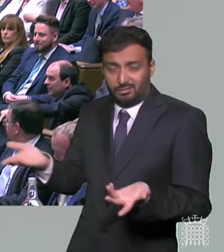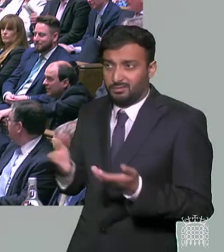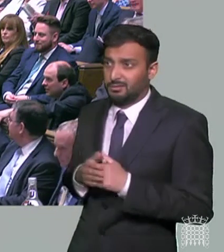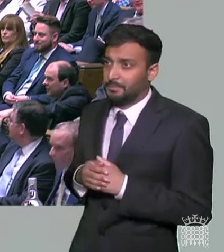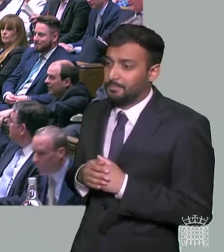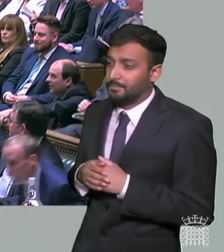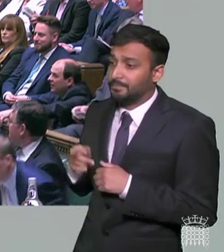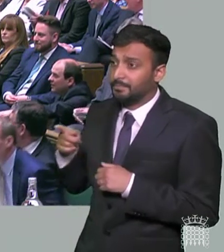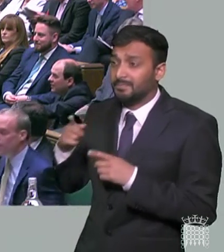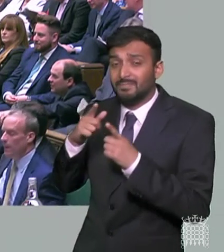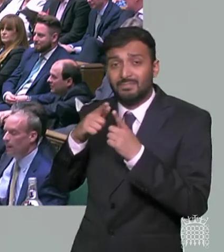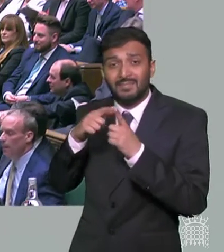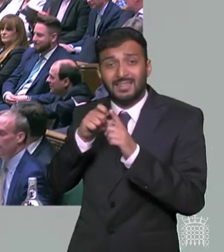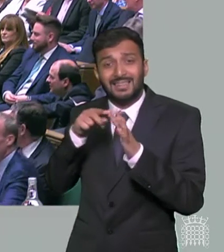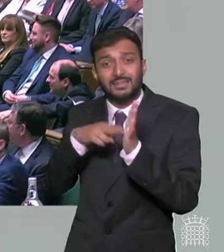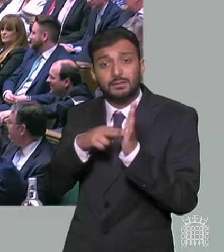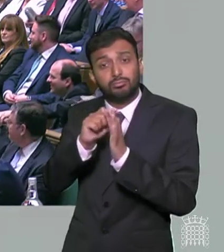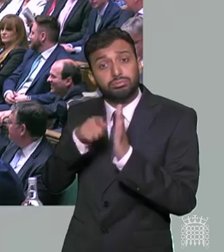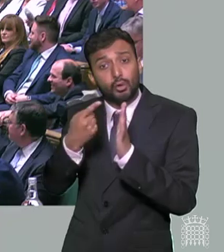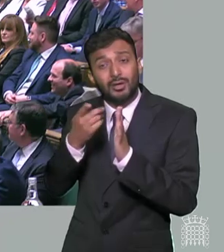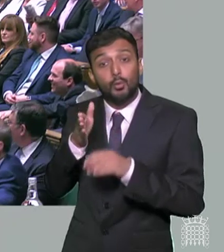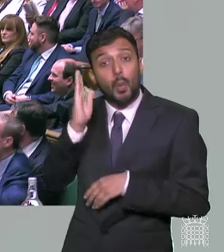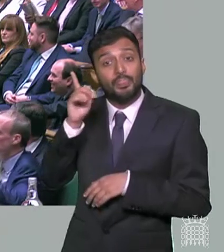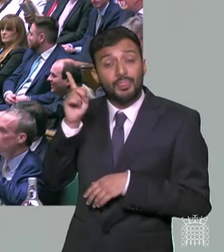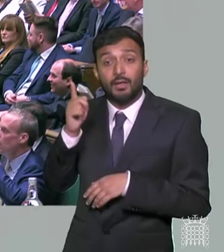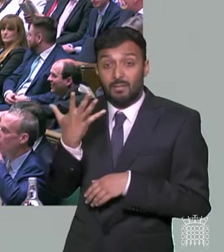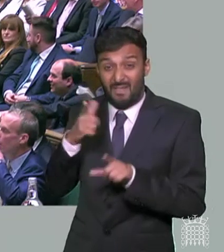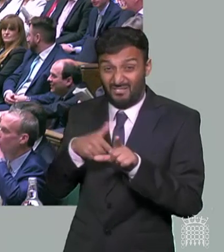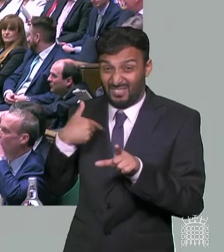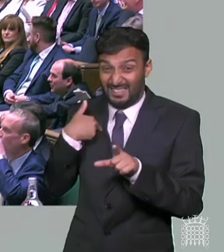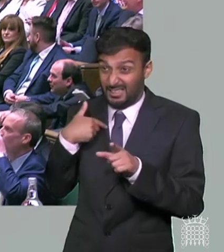The Eden Project North has been five years of my parliamentary life.